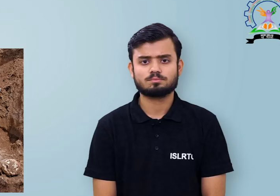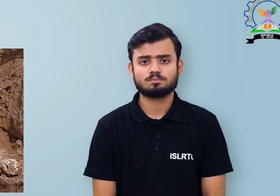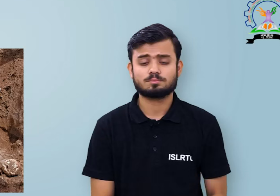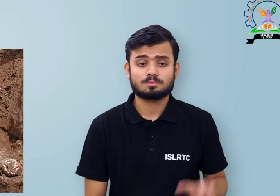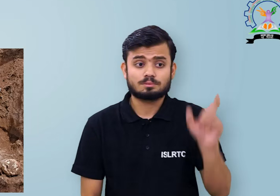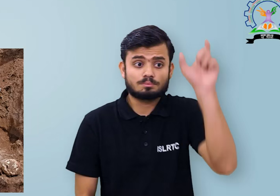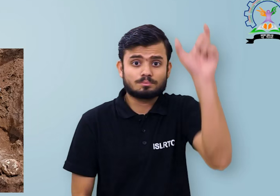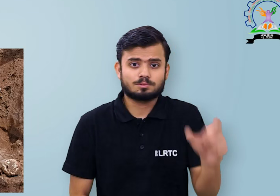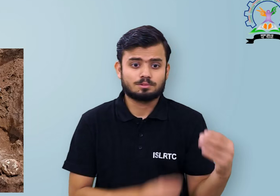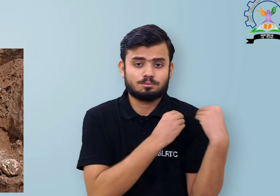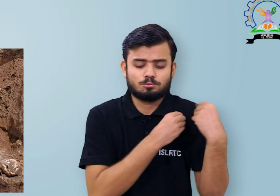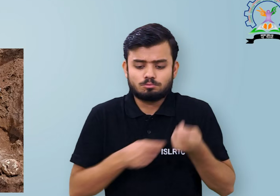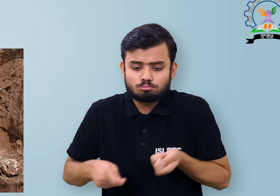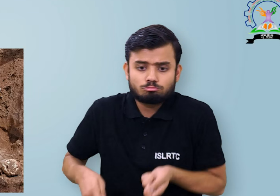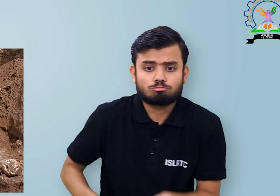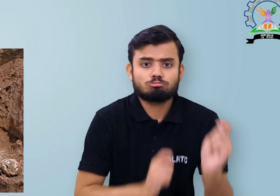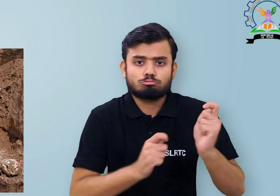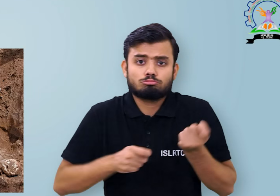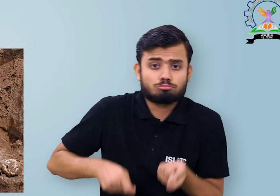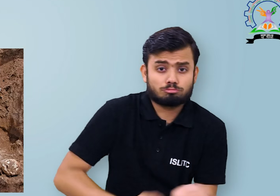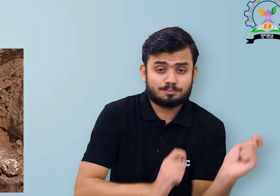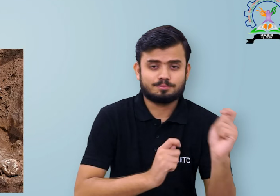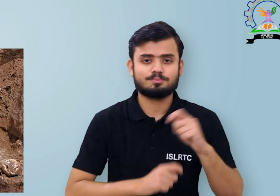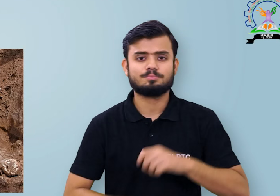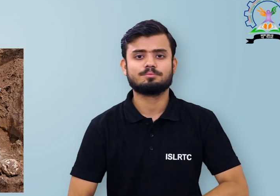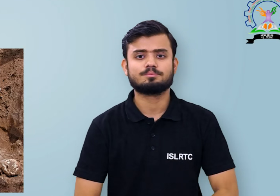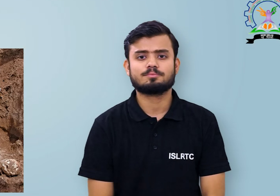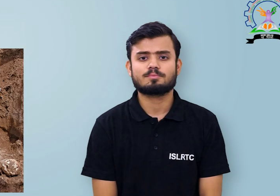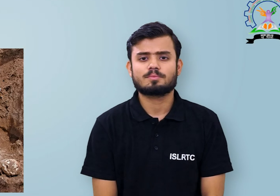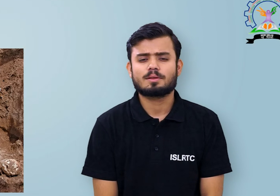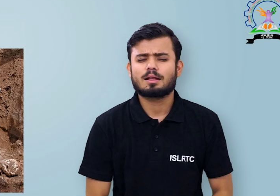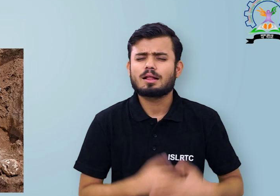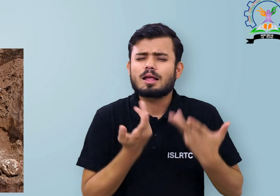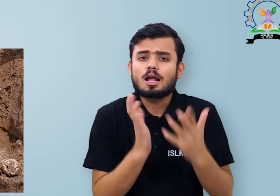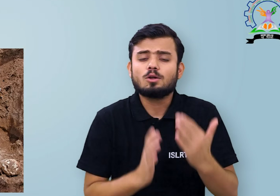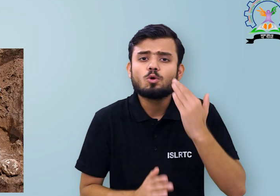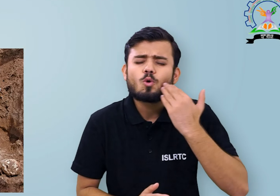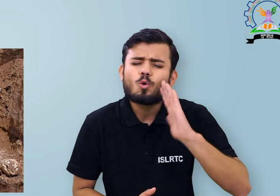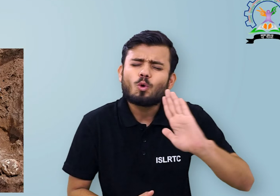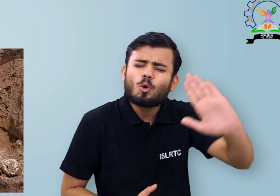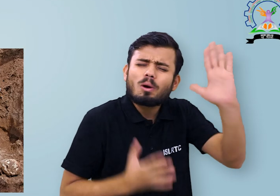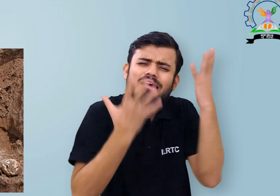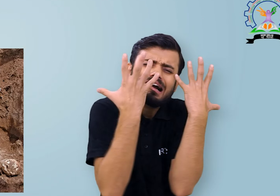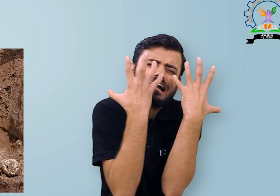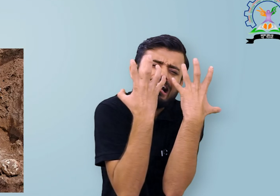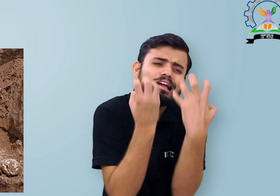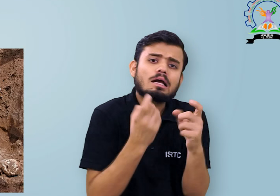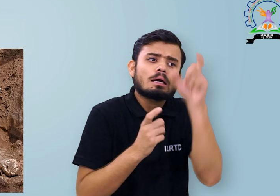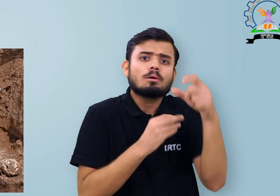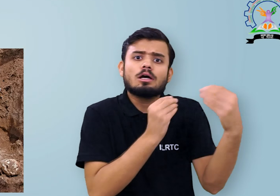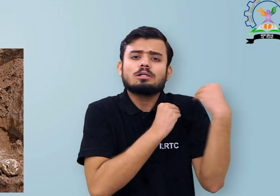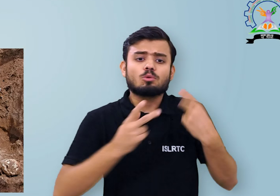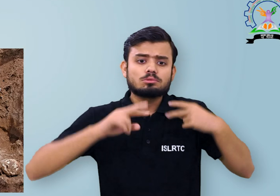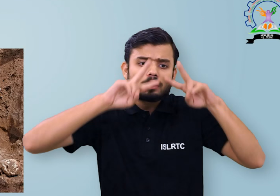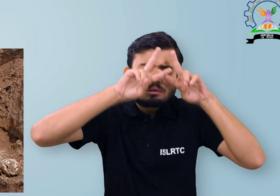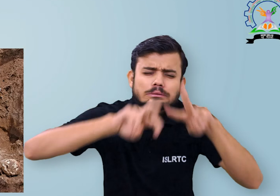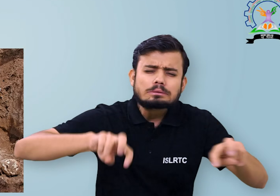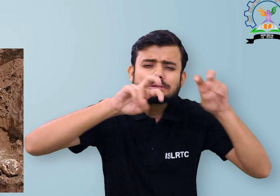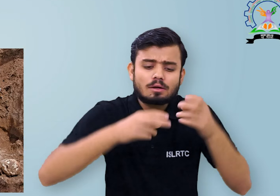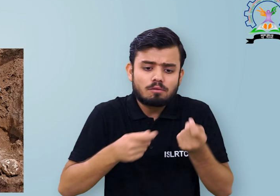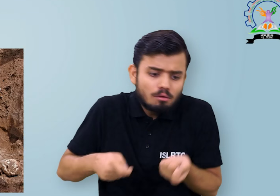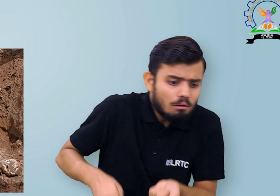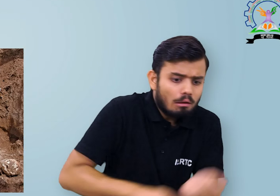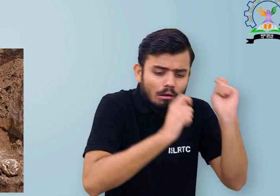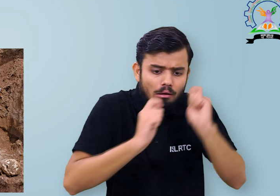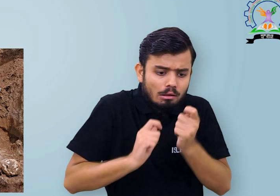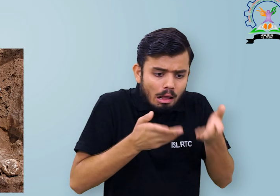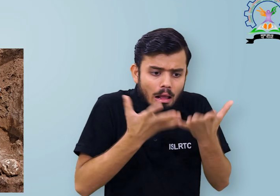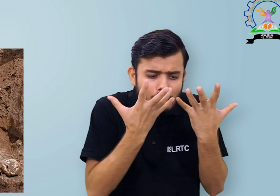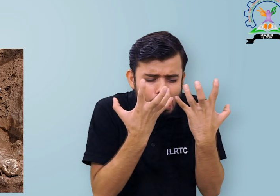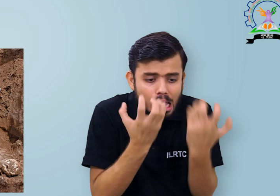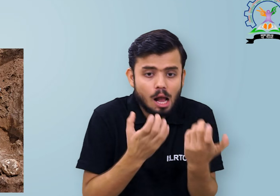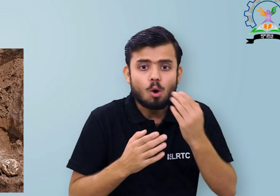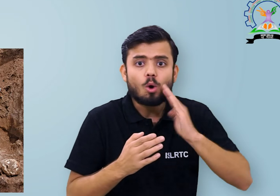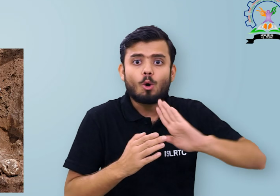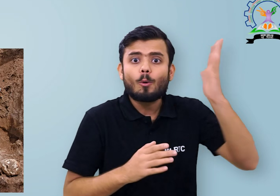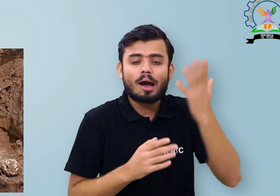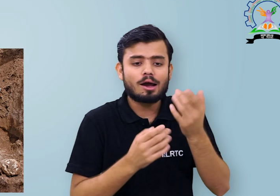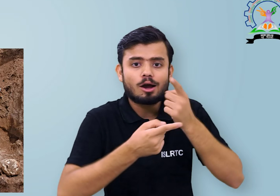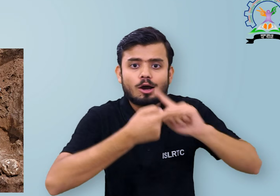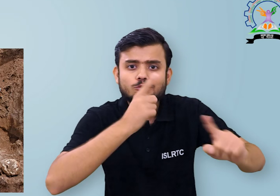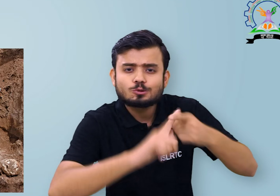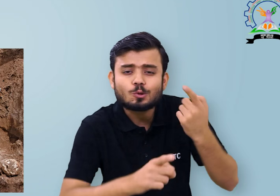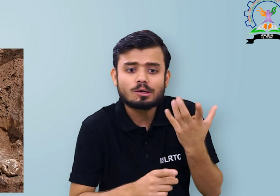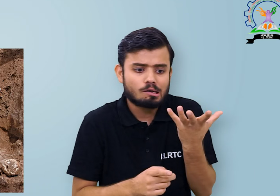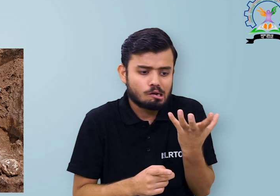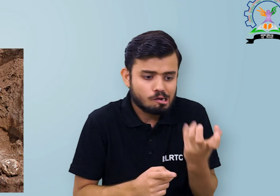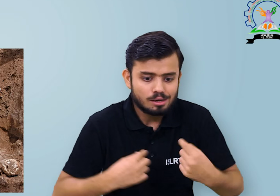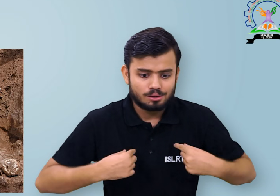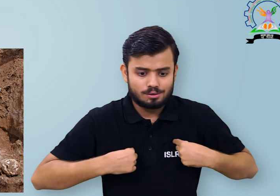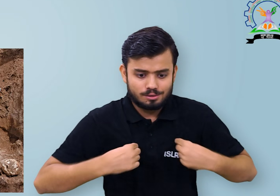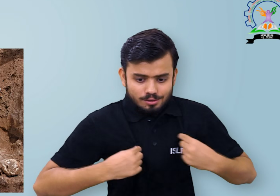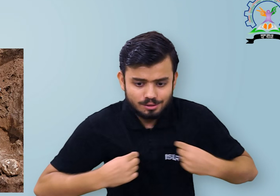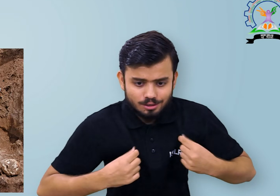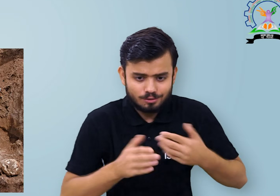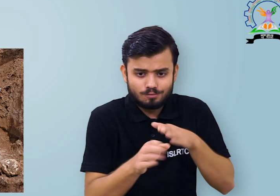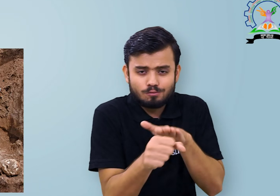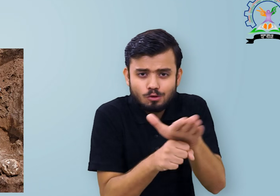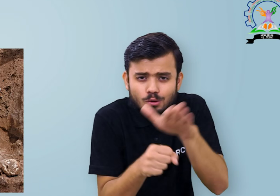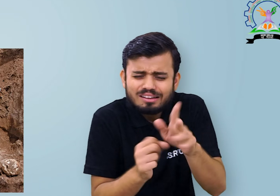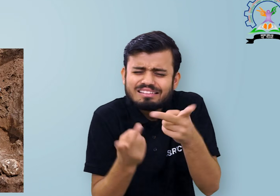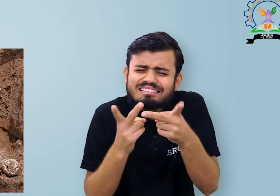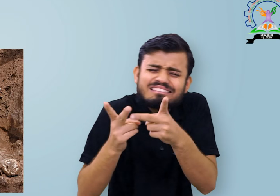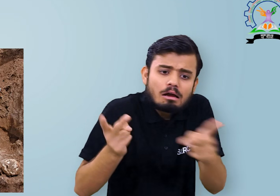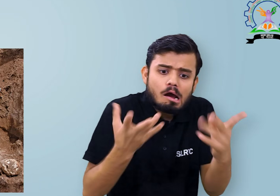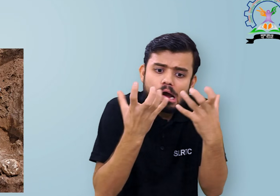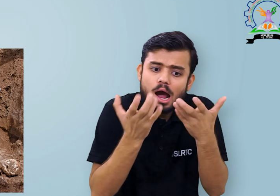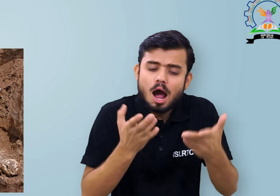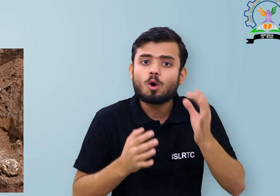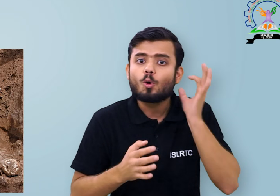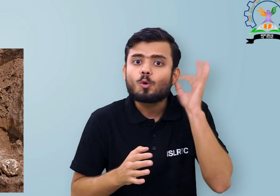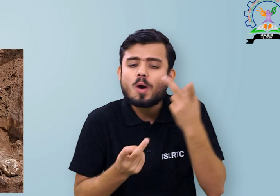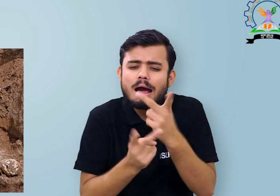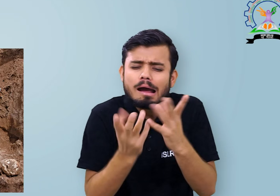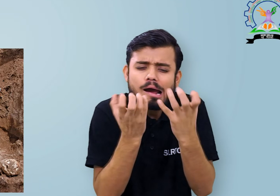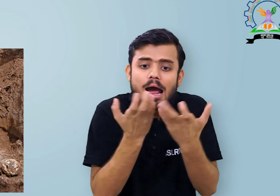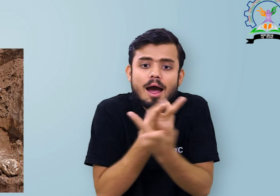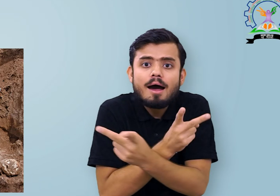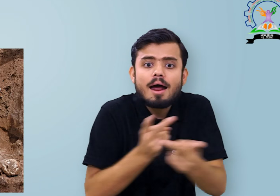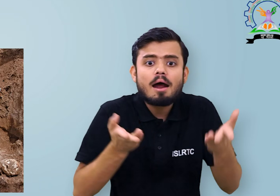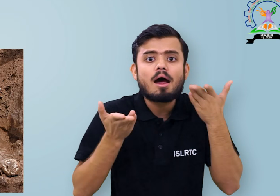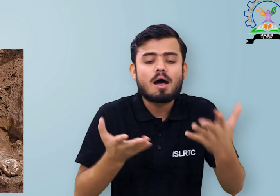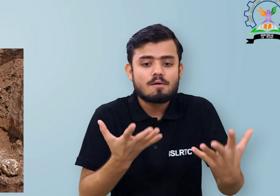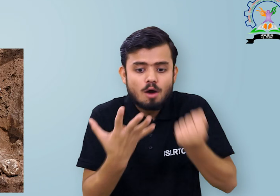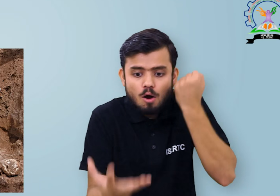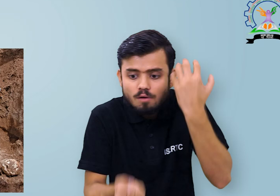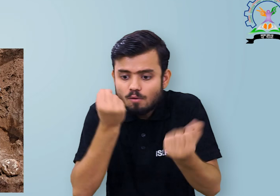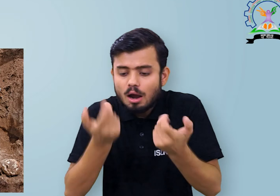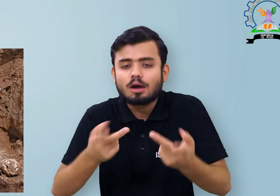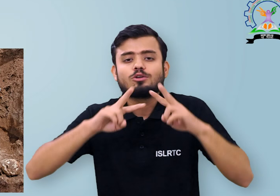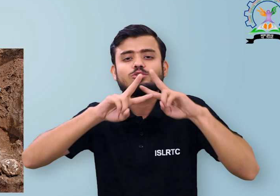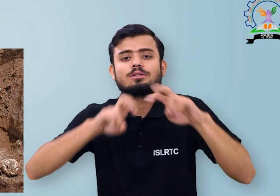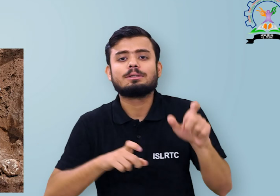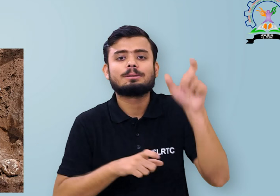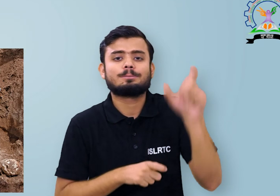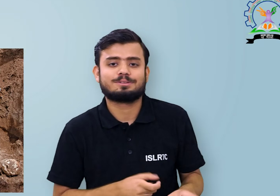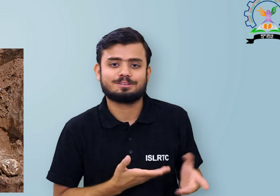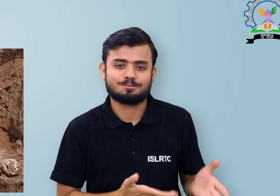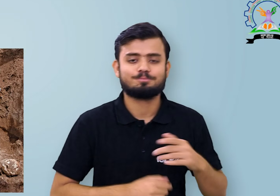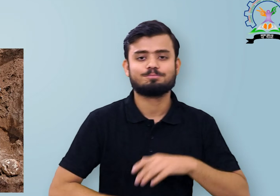Excavator A person who excavates an archaeological site; a large machine that digs and moves earth.